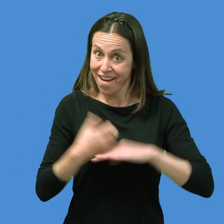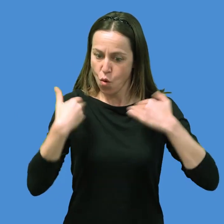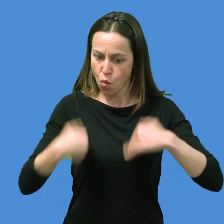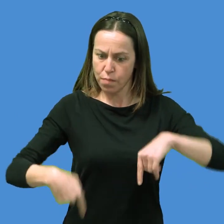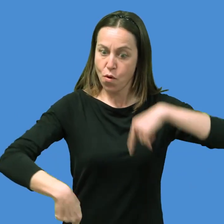cuerpo